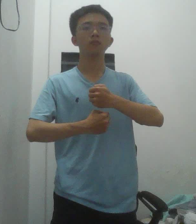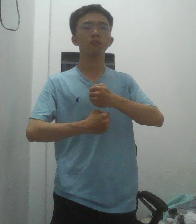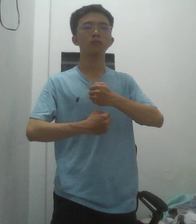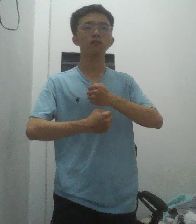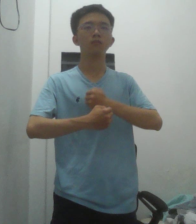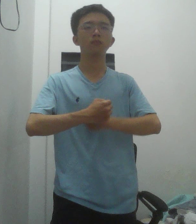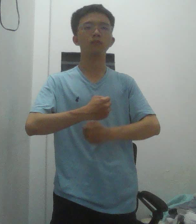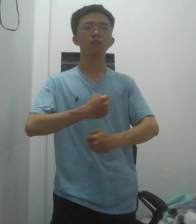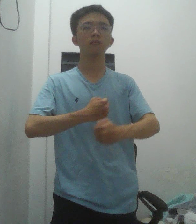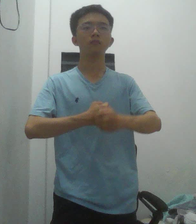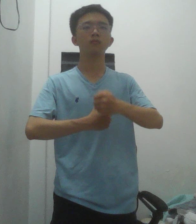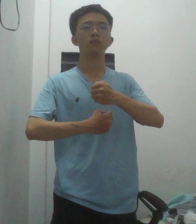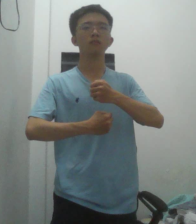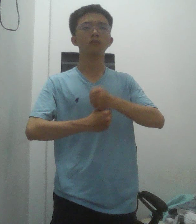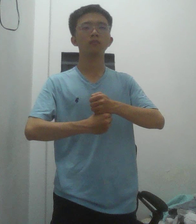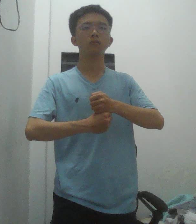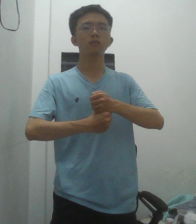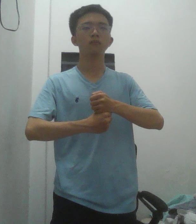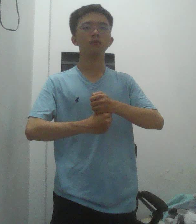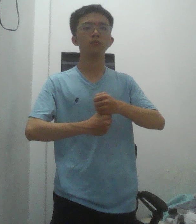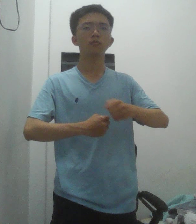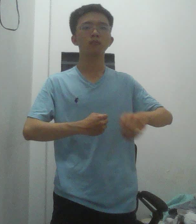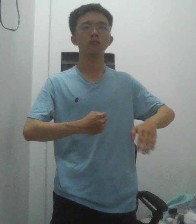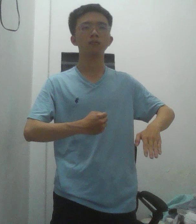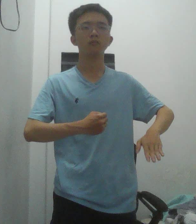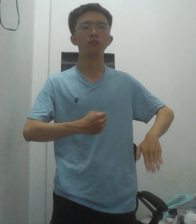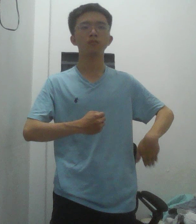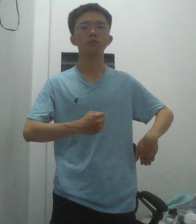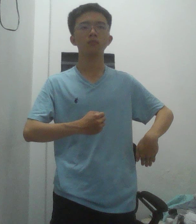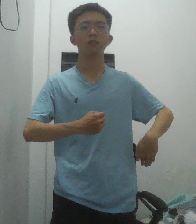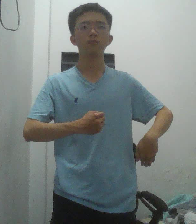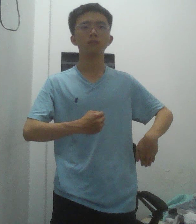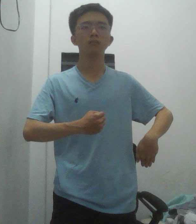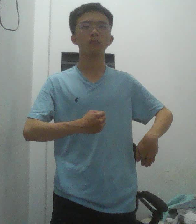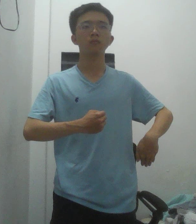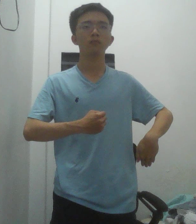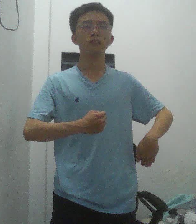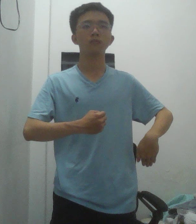nam sau